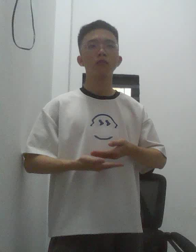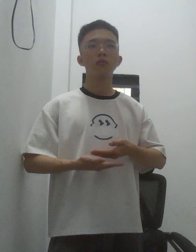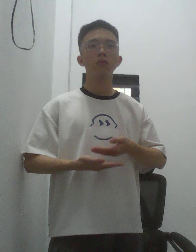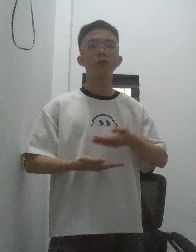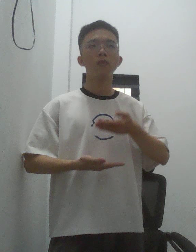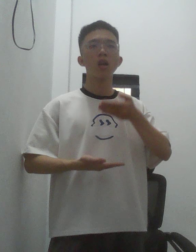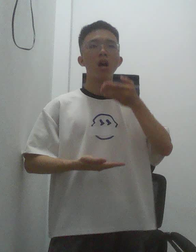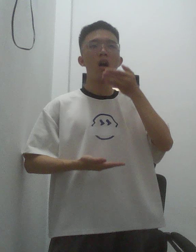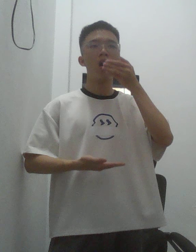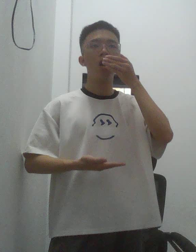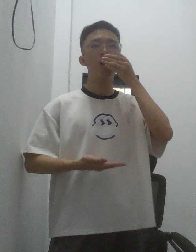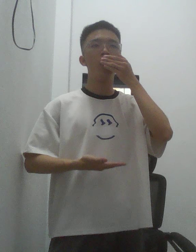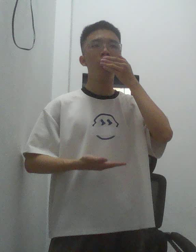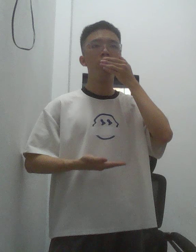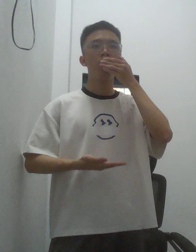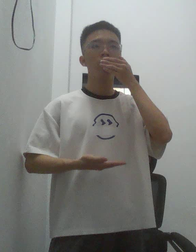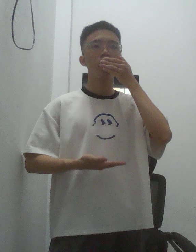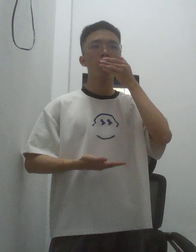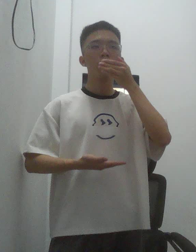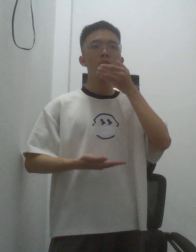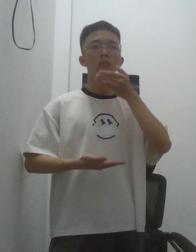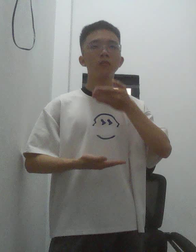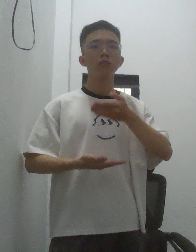sup